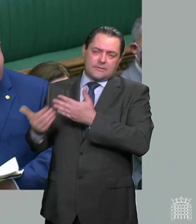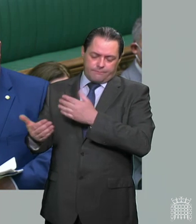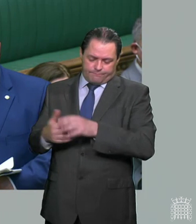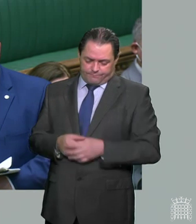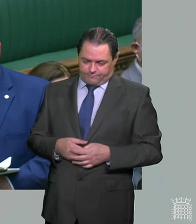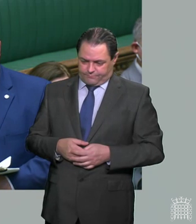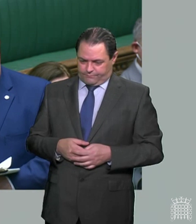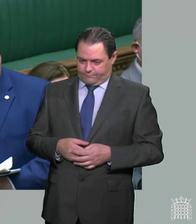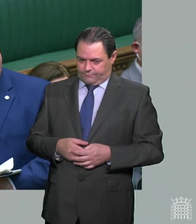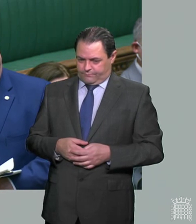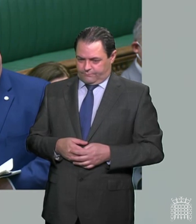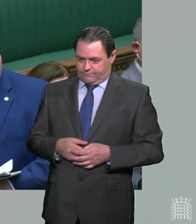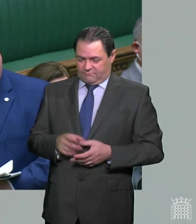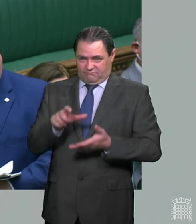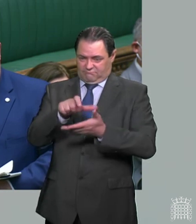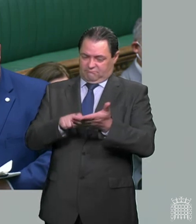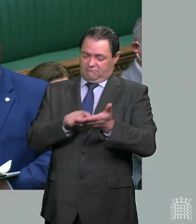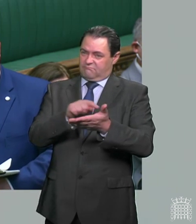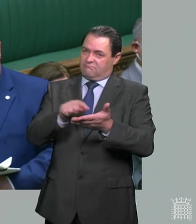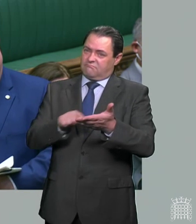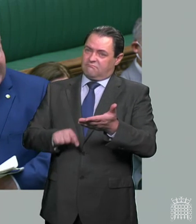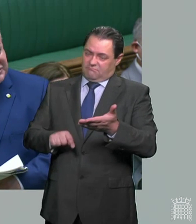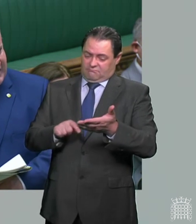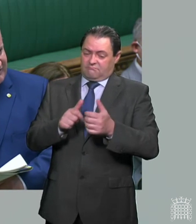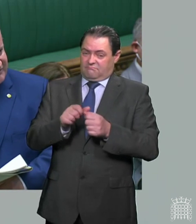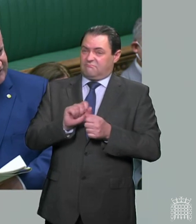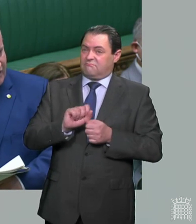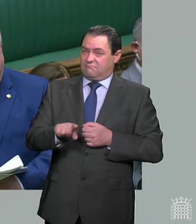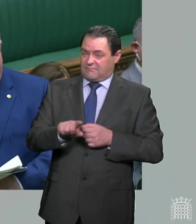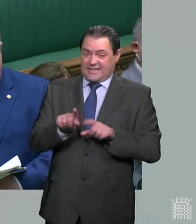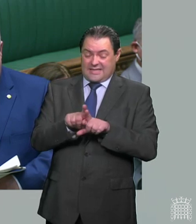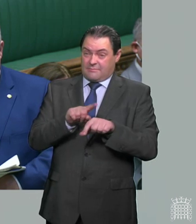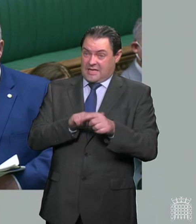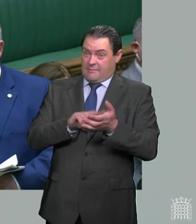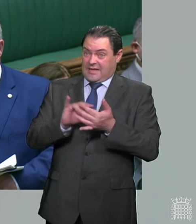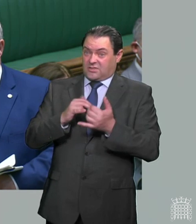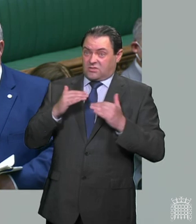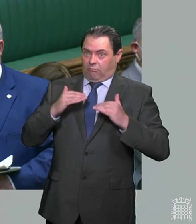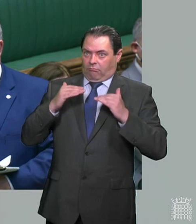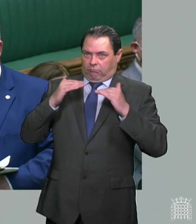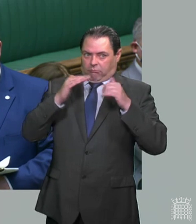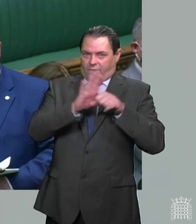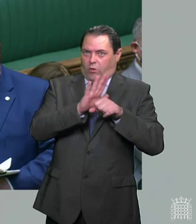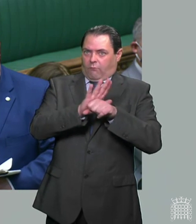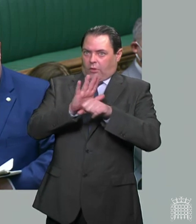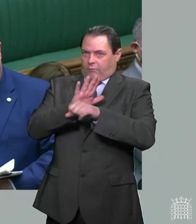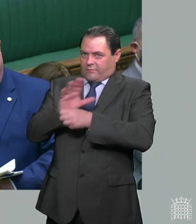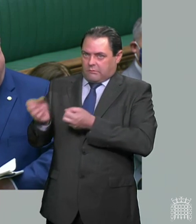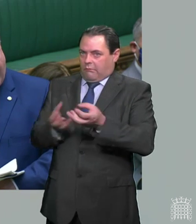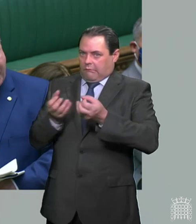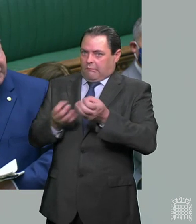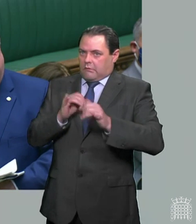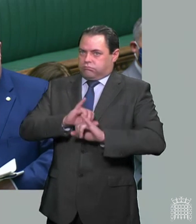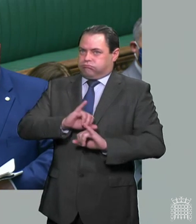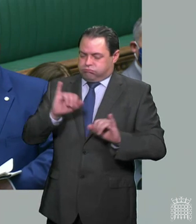The Prime Minister wrote those words while our NHS was facing the darkest moments in its history.